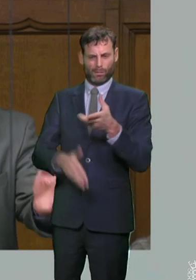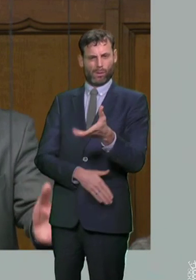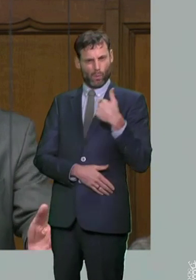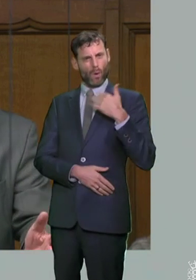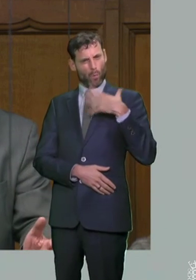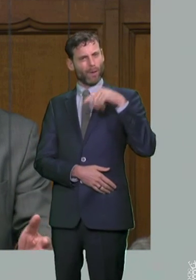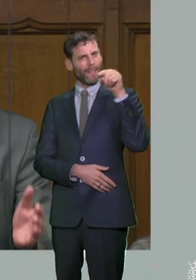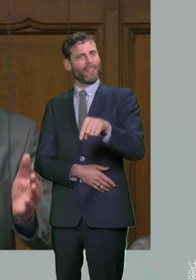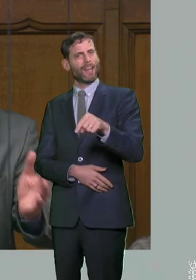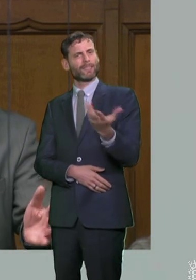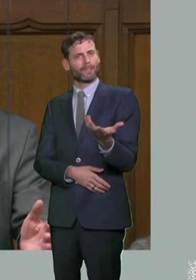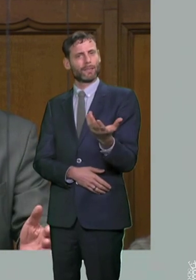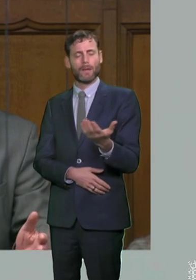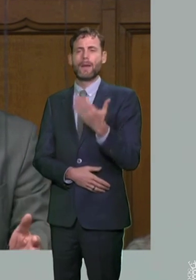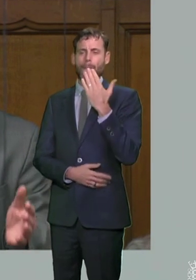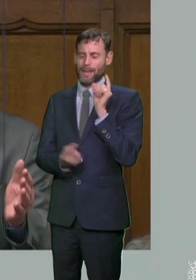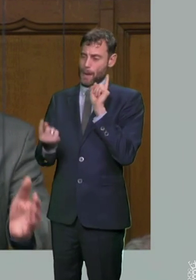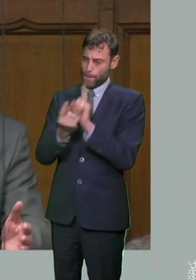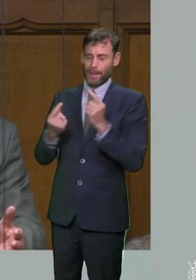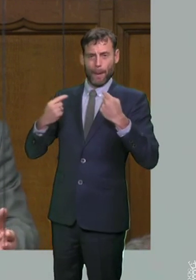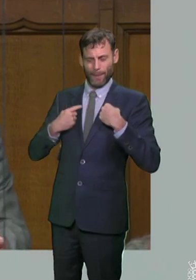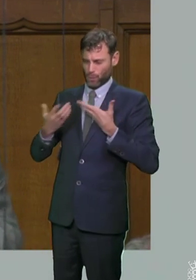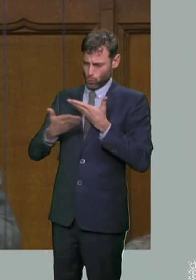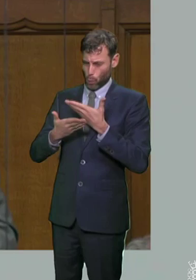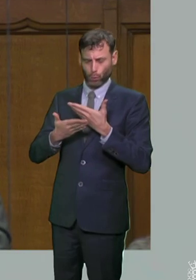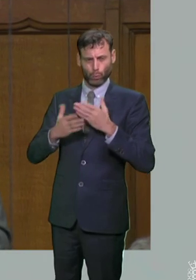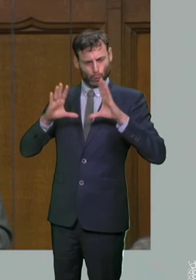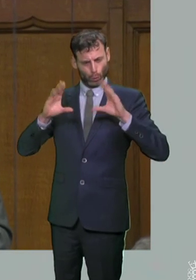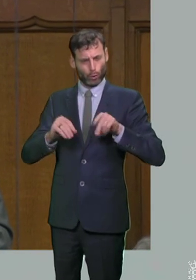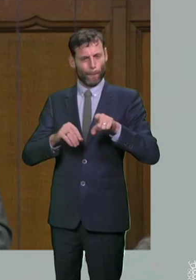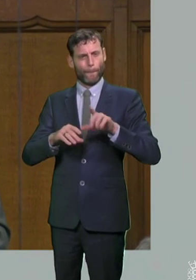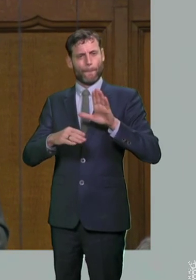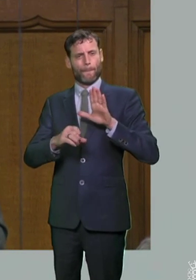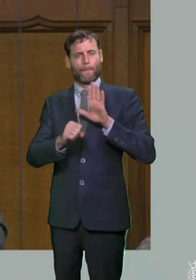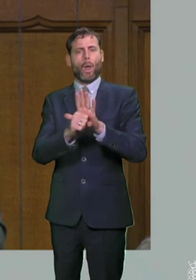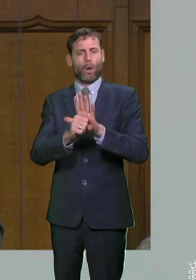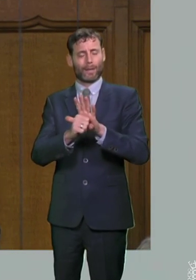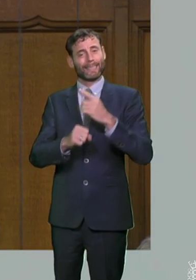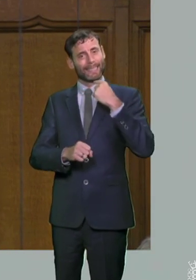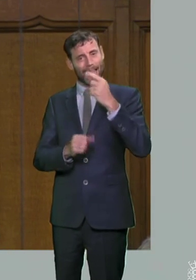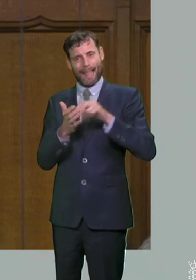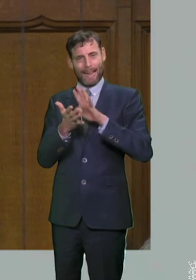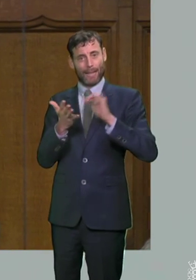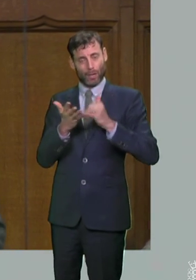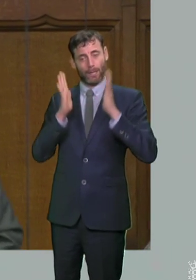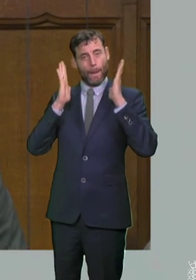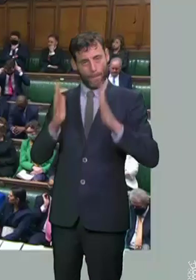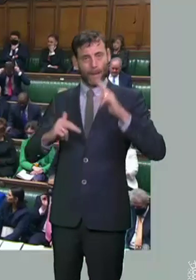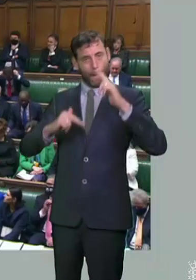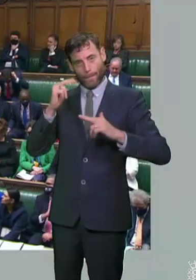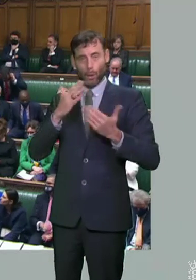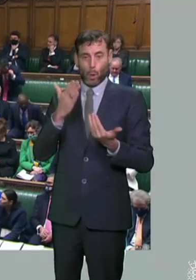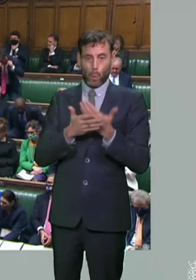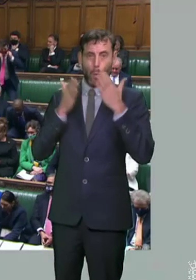Will the Prime Minister meet me and some of my constituents to unblock this and tell the NHS that it needs to build a new hospital for Hemel Hempstead?